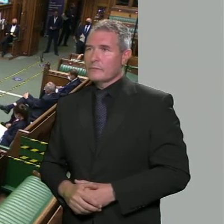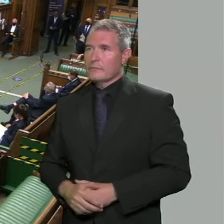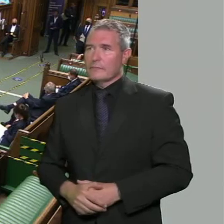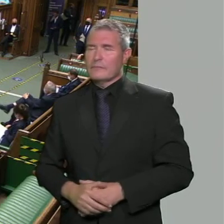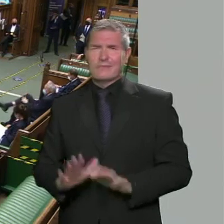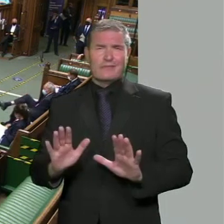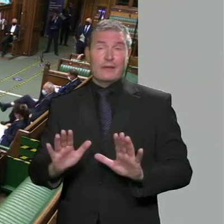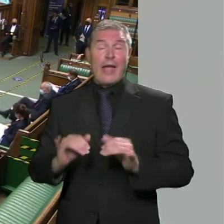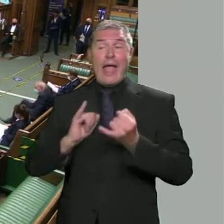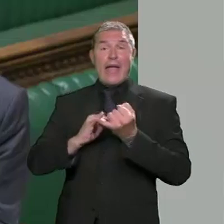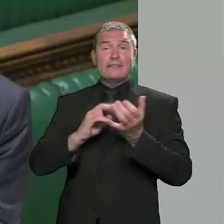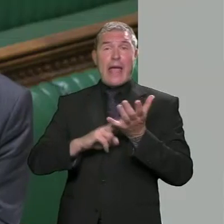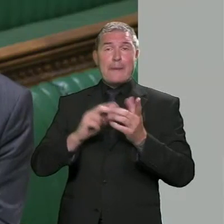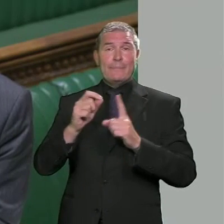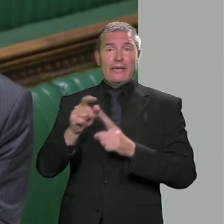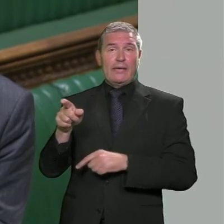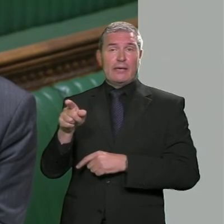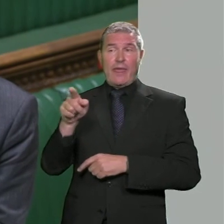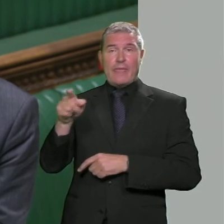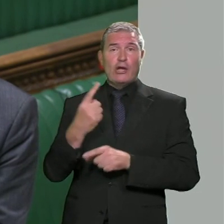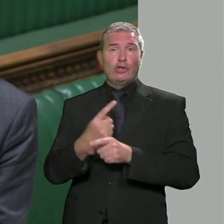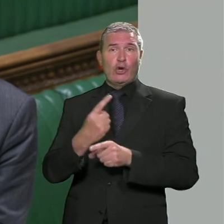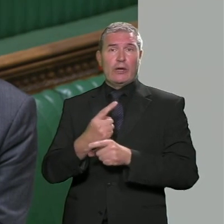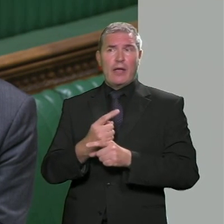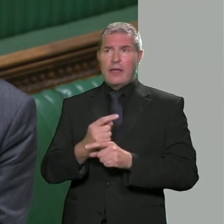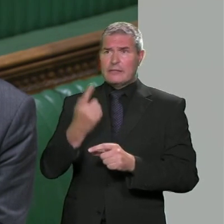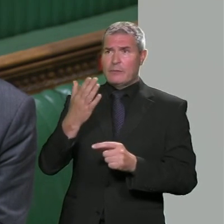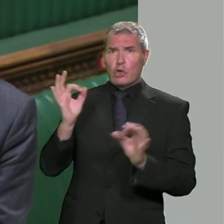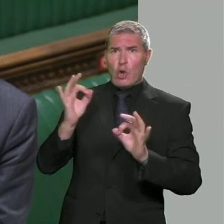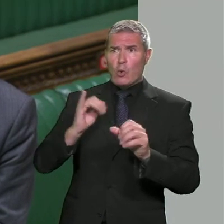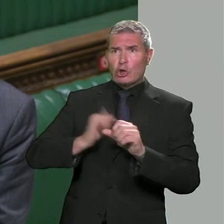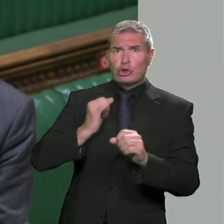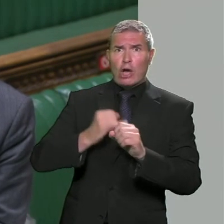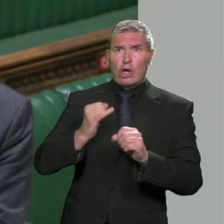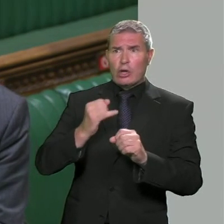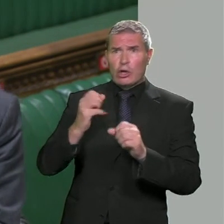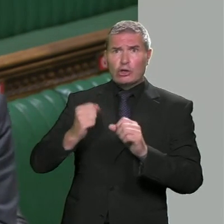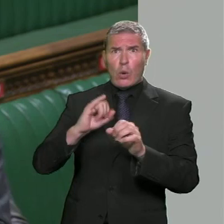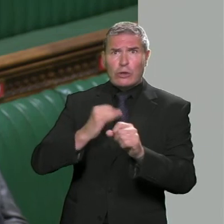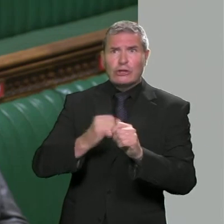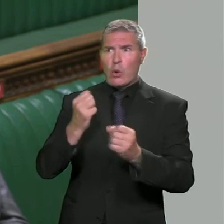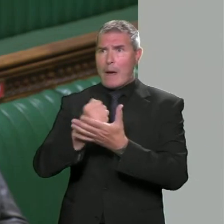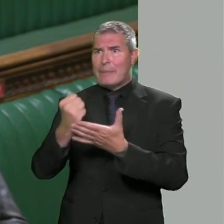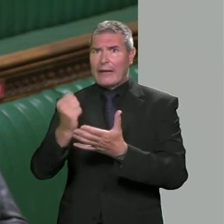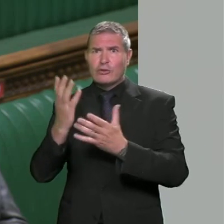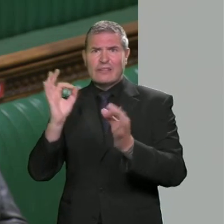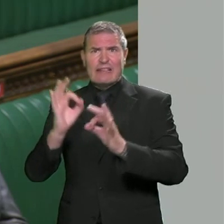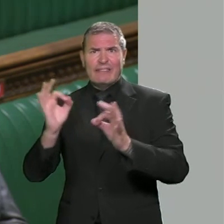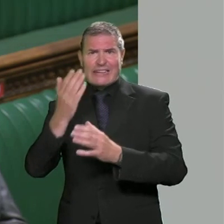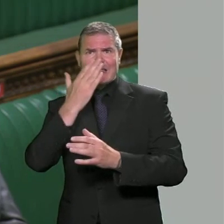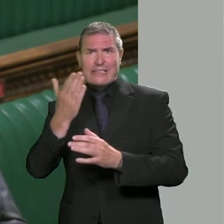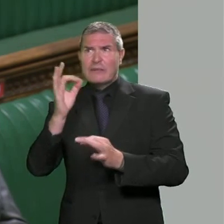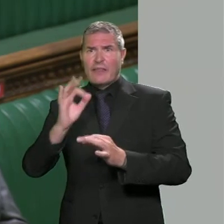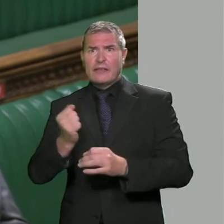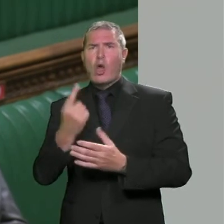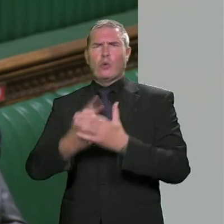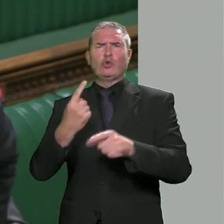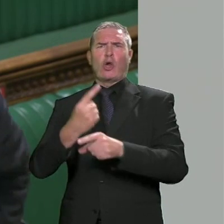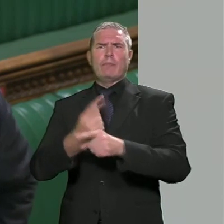From listening to the SNP, Mr Speaker, you would think there was no Scotch whisky industry or no banking and financial services industries in Scotland.